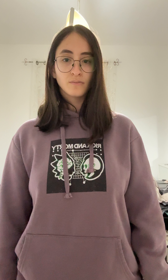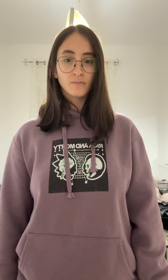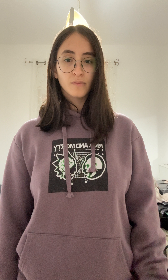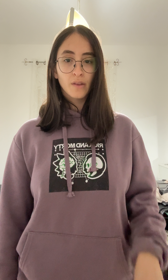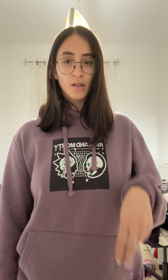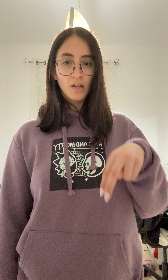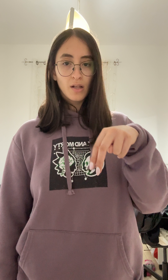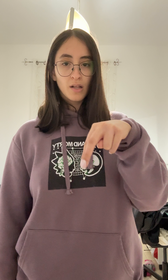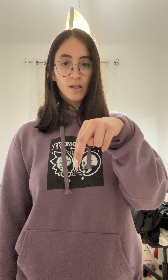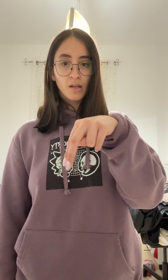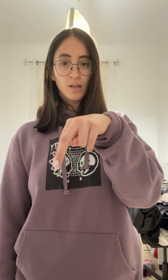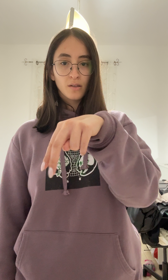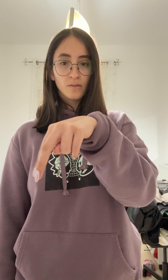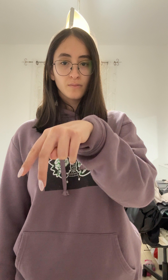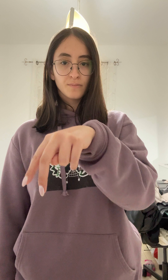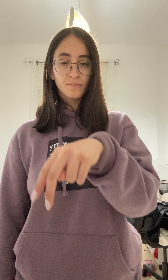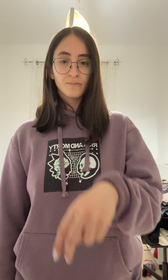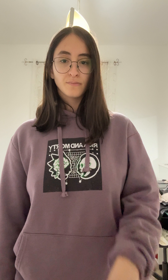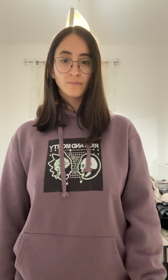ללכת